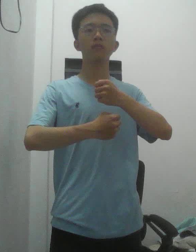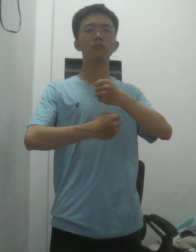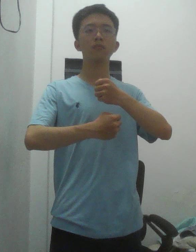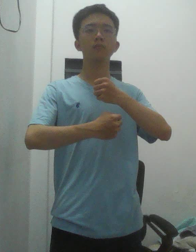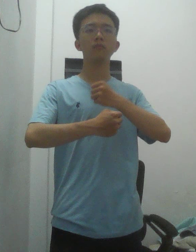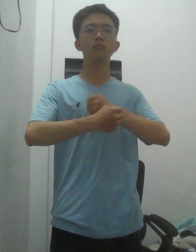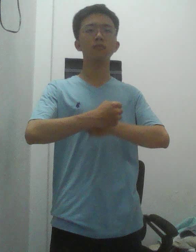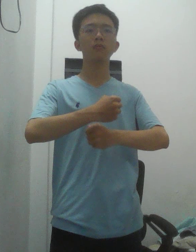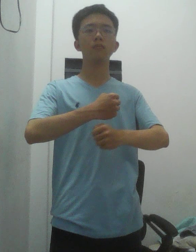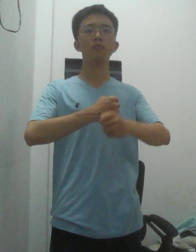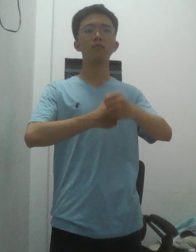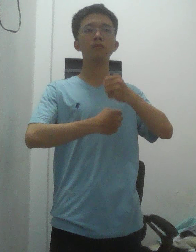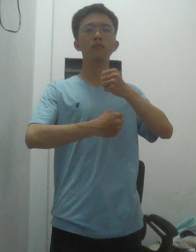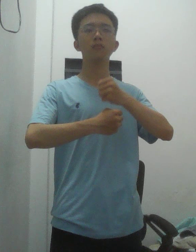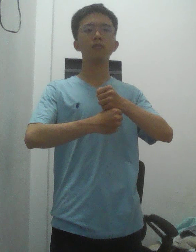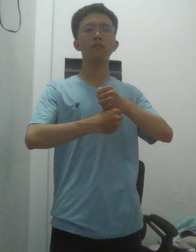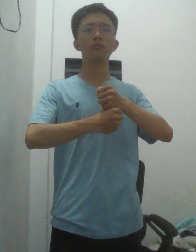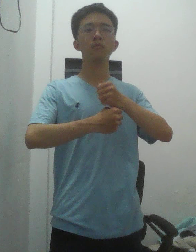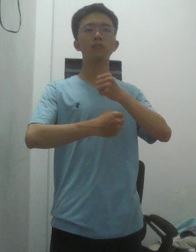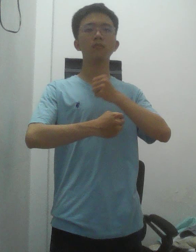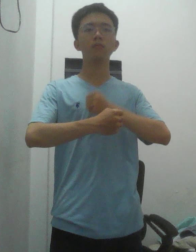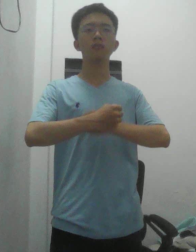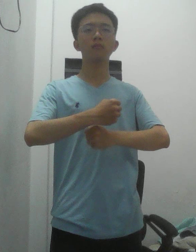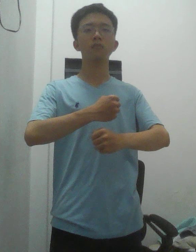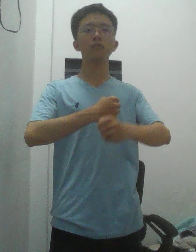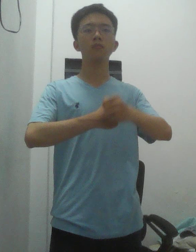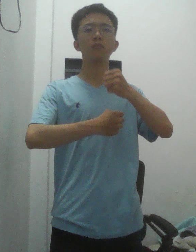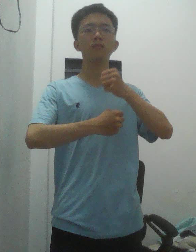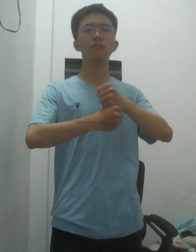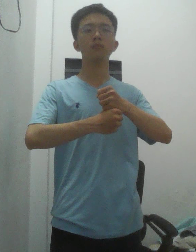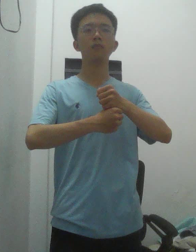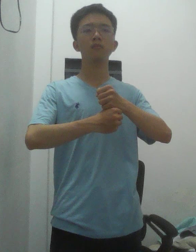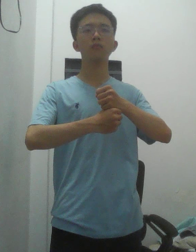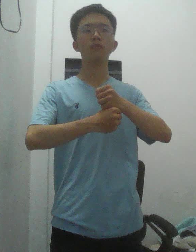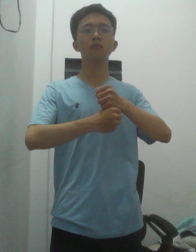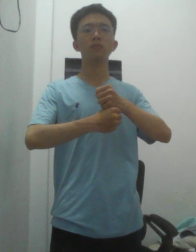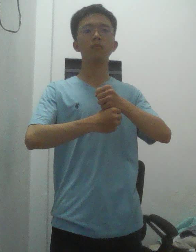quanh nam